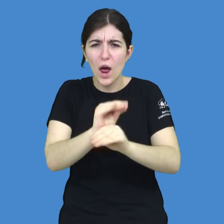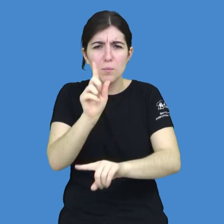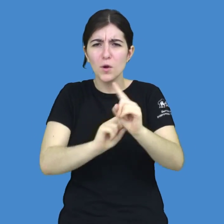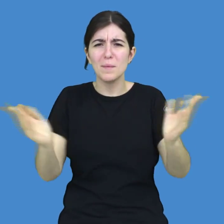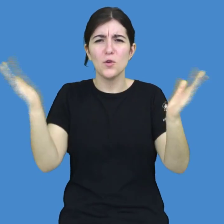problema